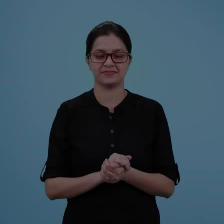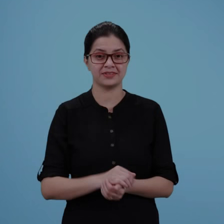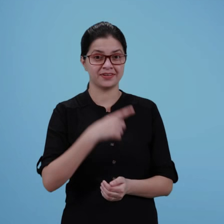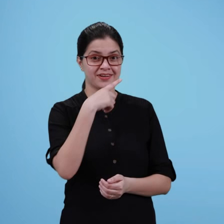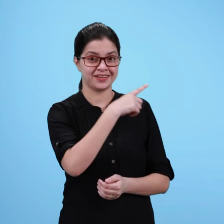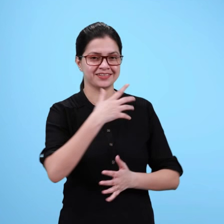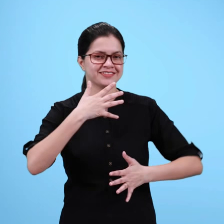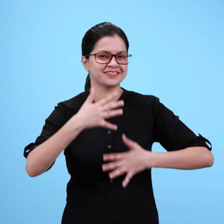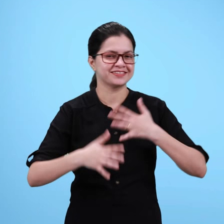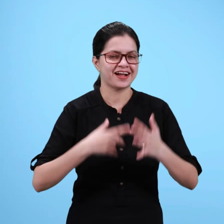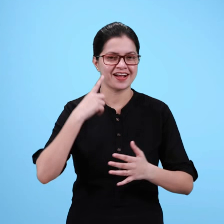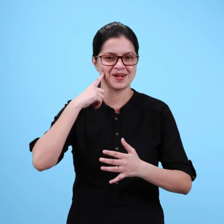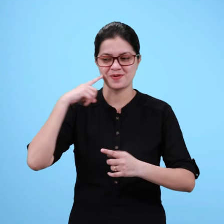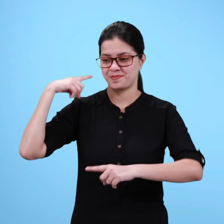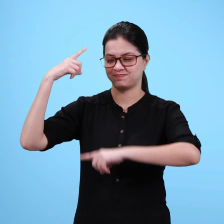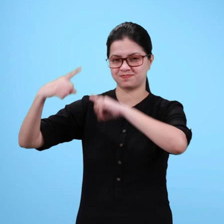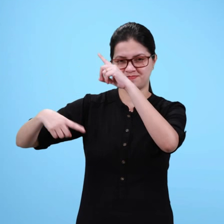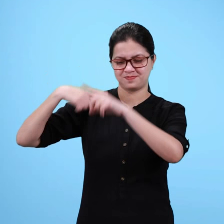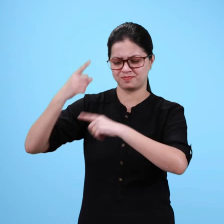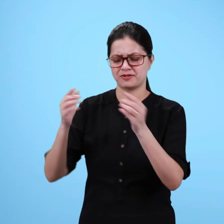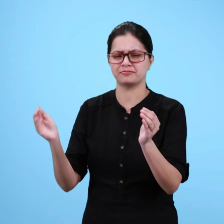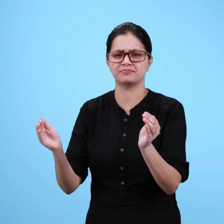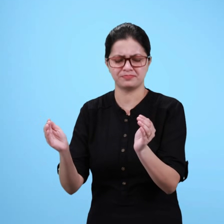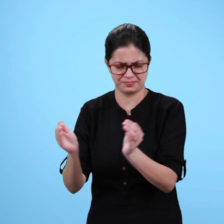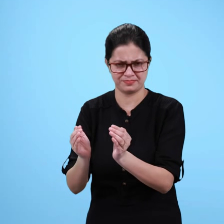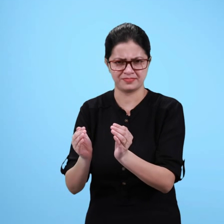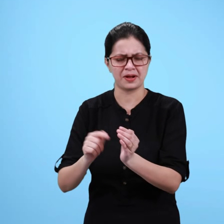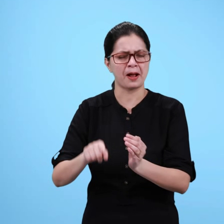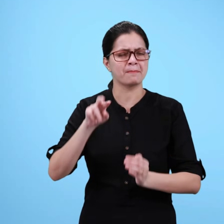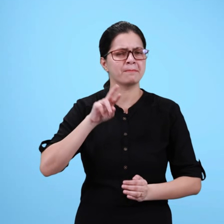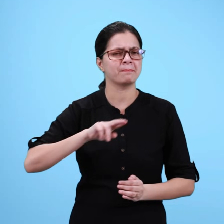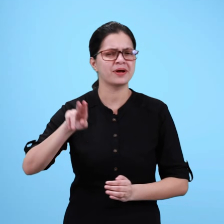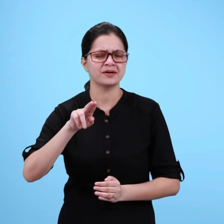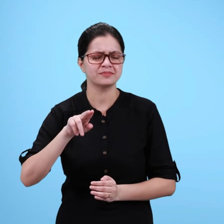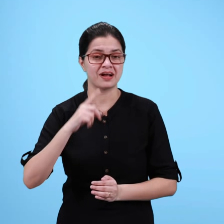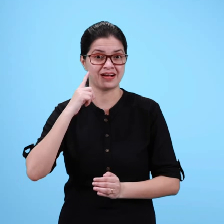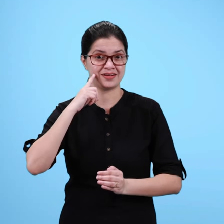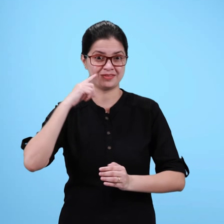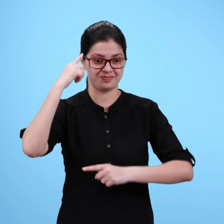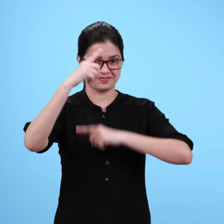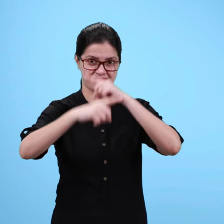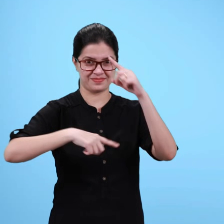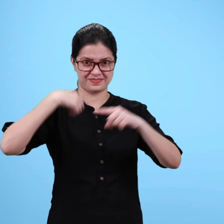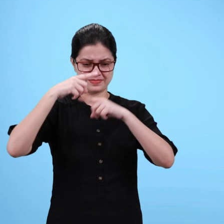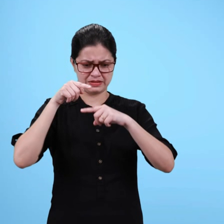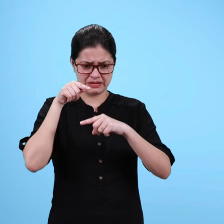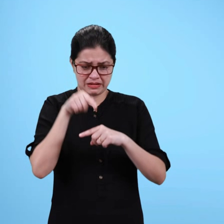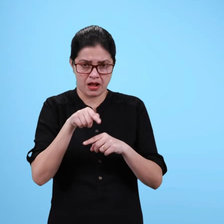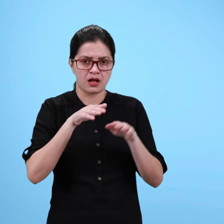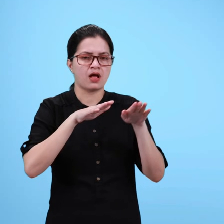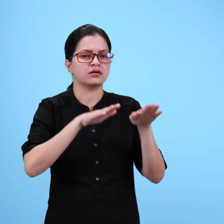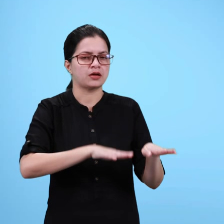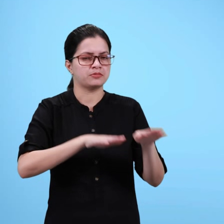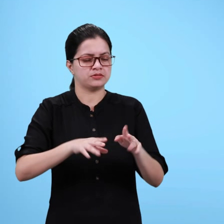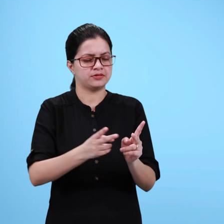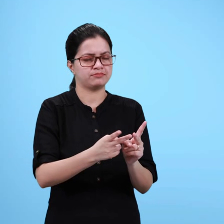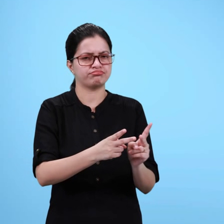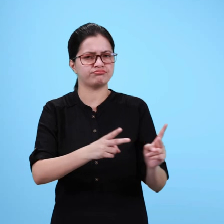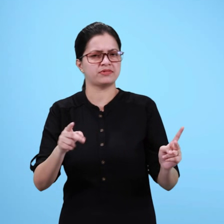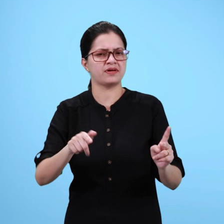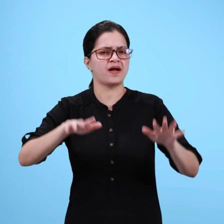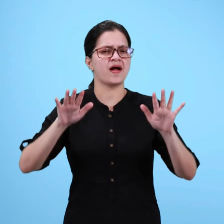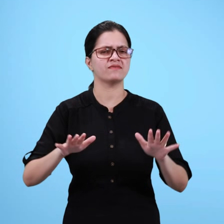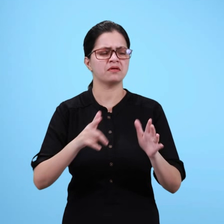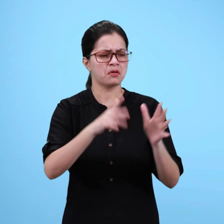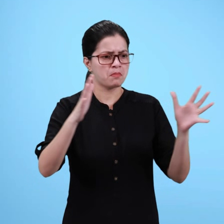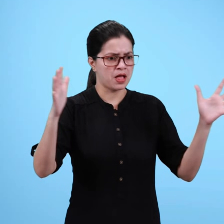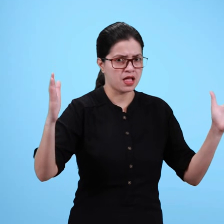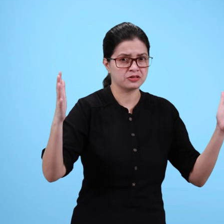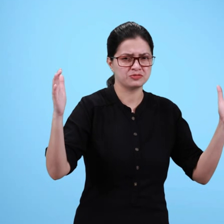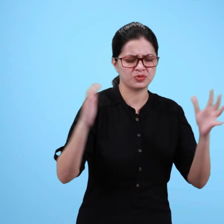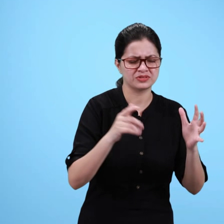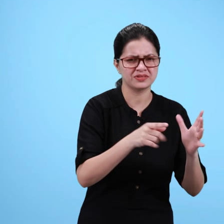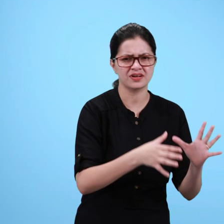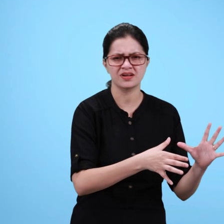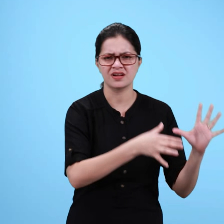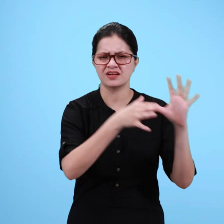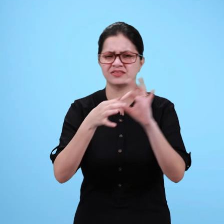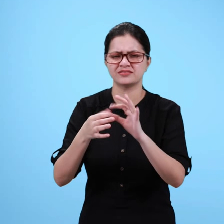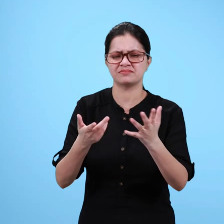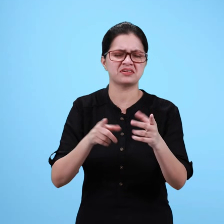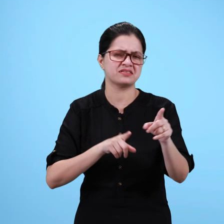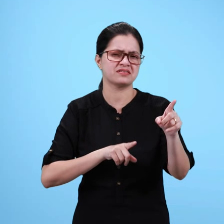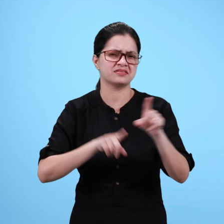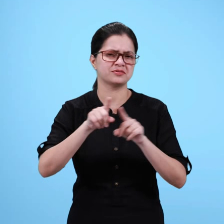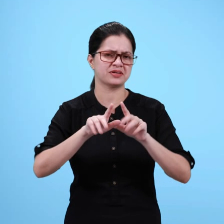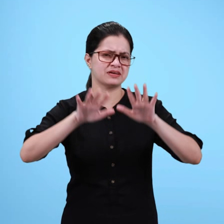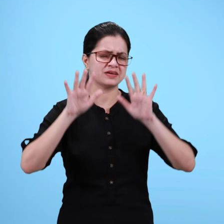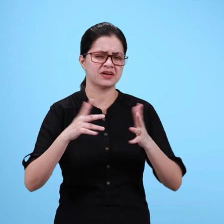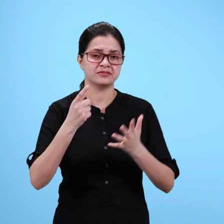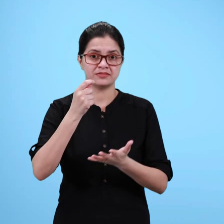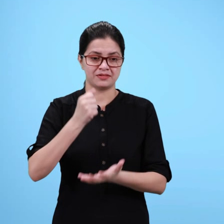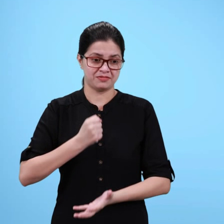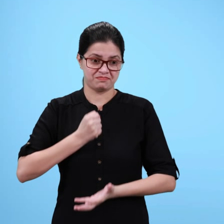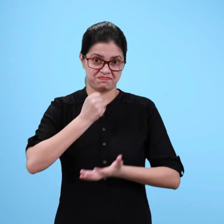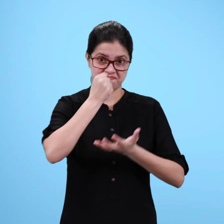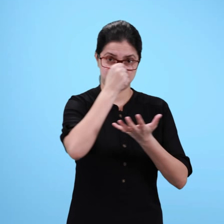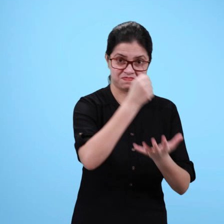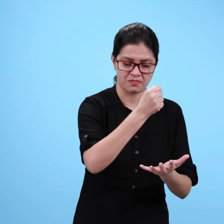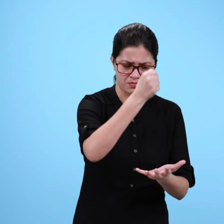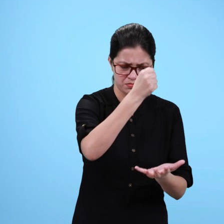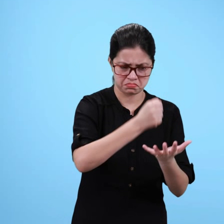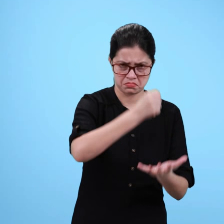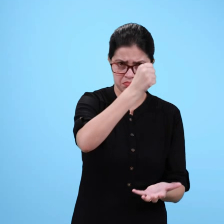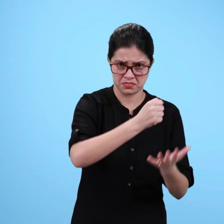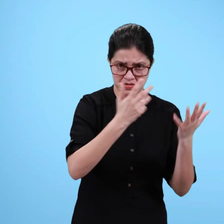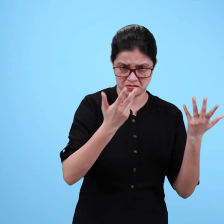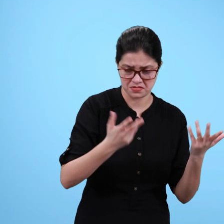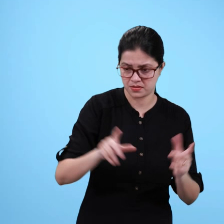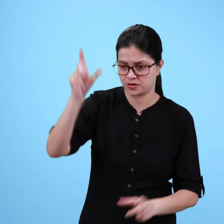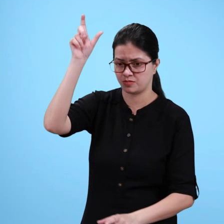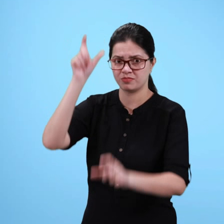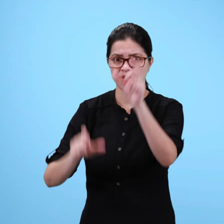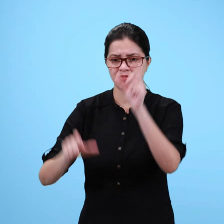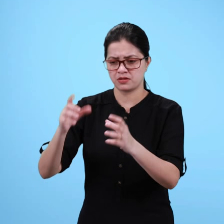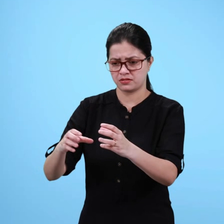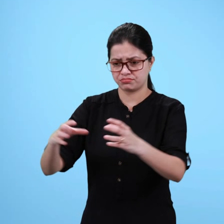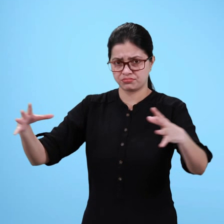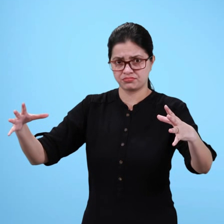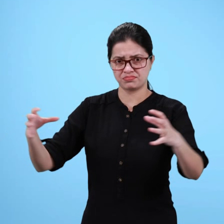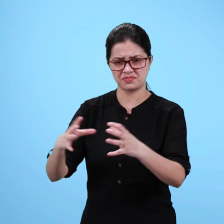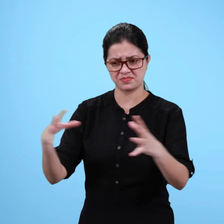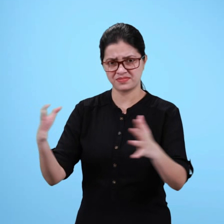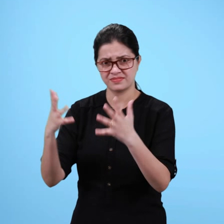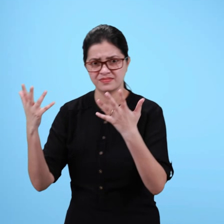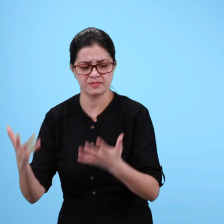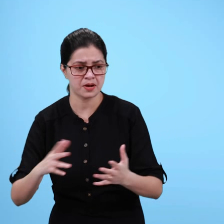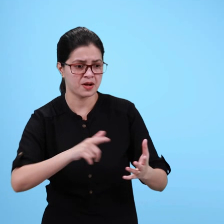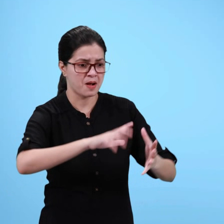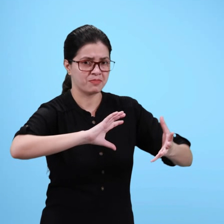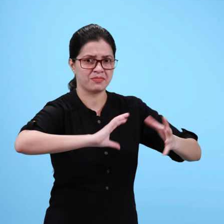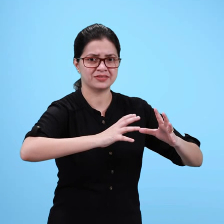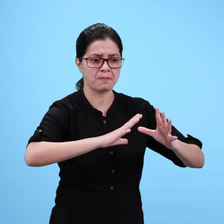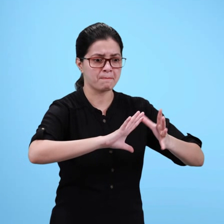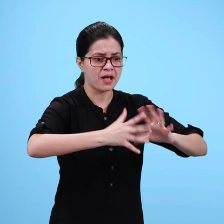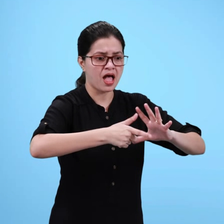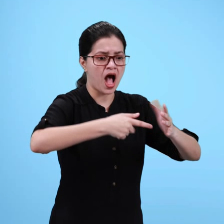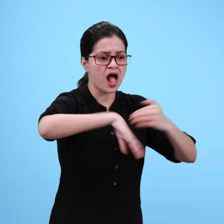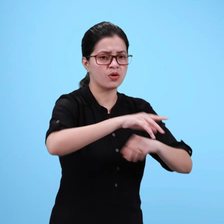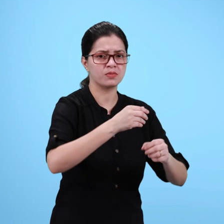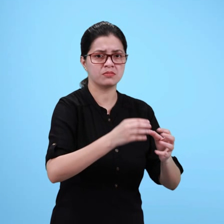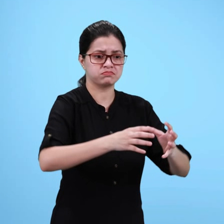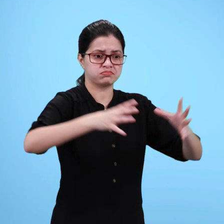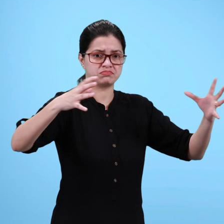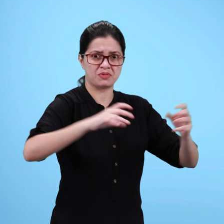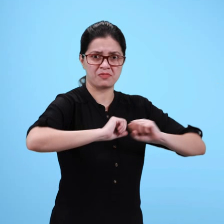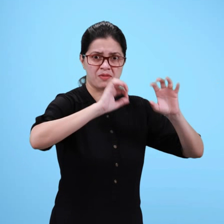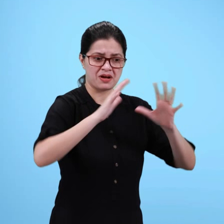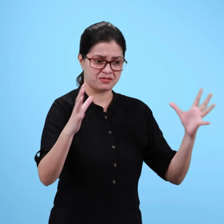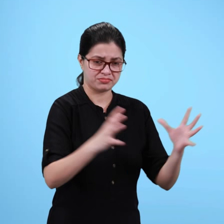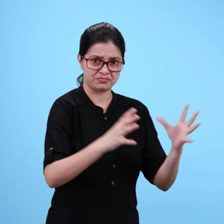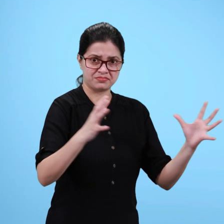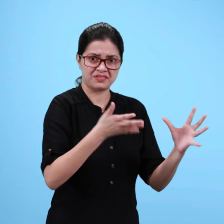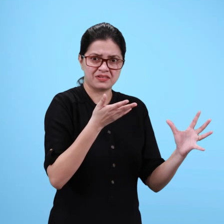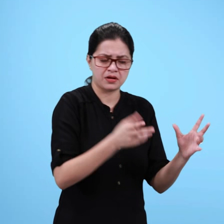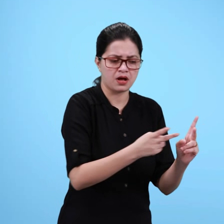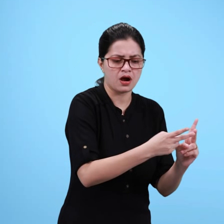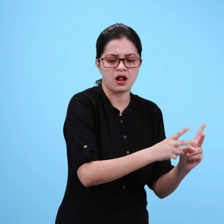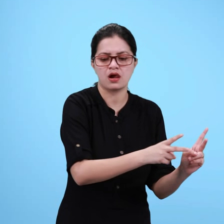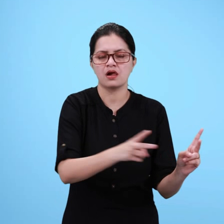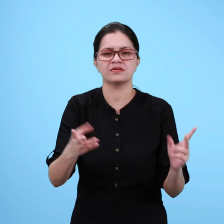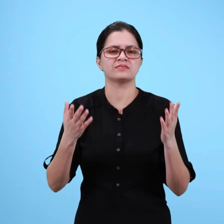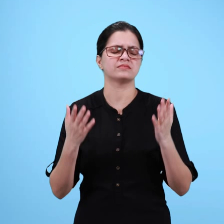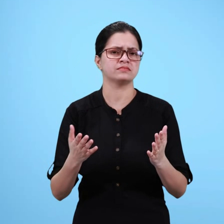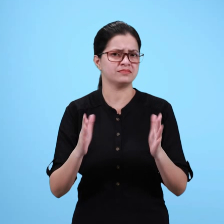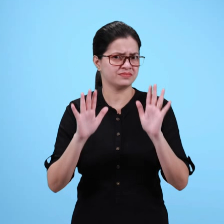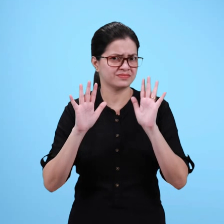Small Scale Industries This is the sign for small scale industries. On the basis of size, amount of capital invested, number of people employed, and the volume of production, industries can be classified as small scale or large scale industries.